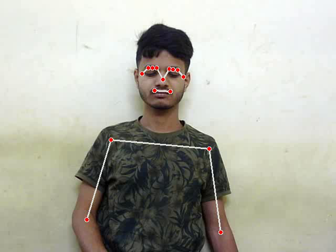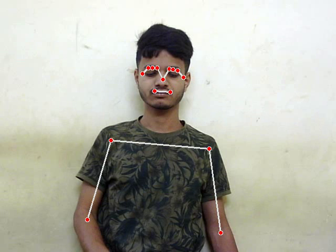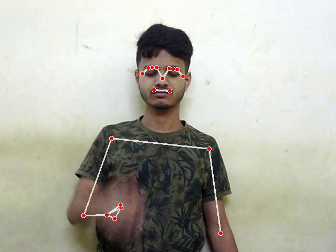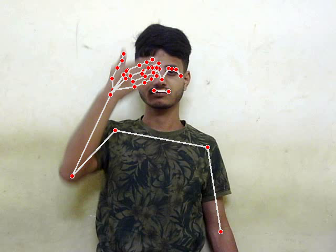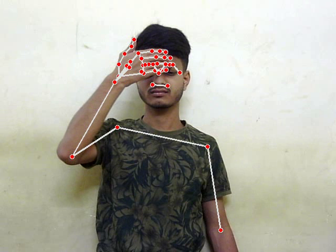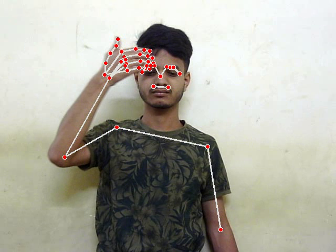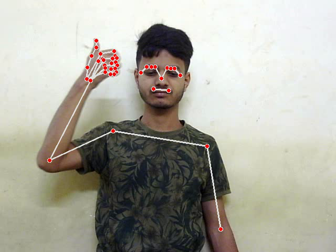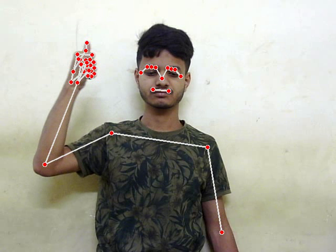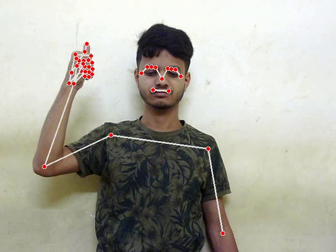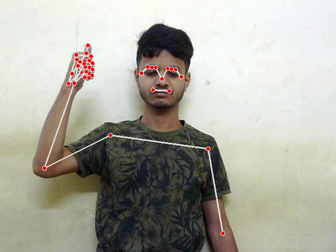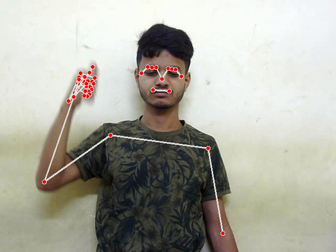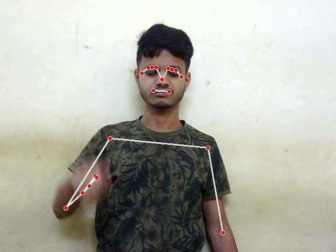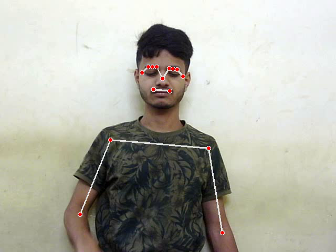forget